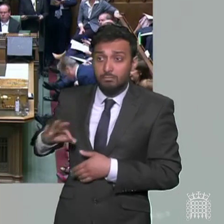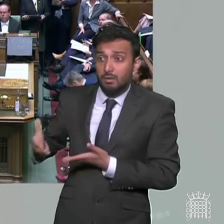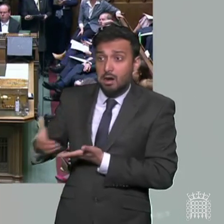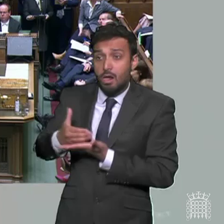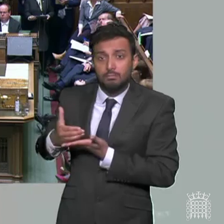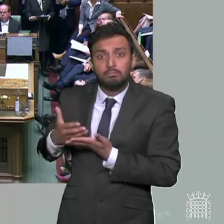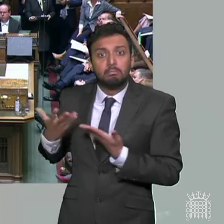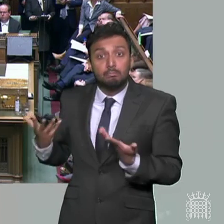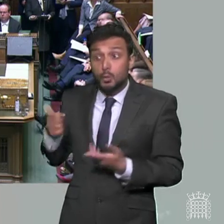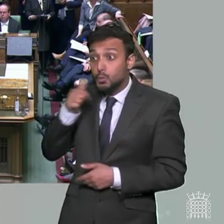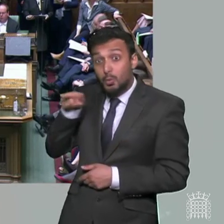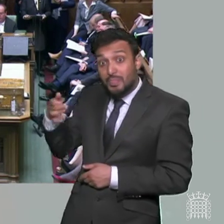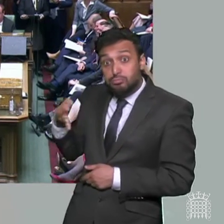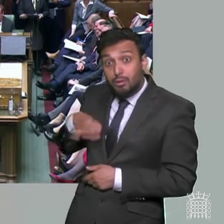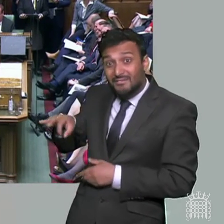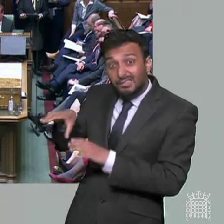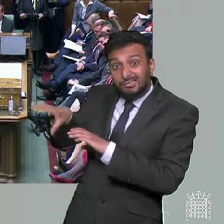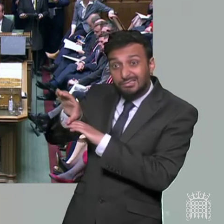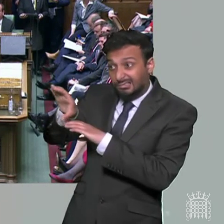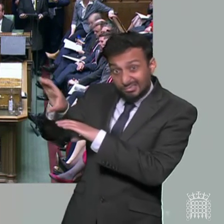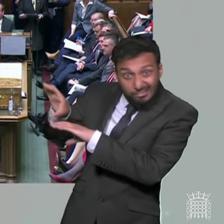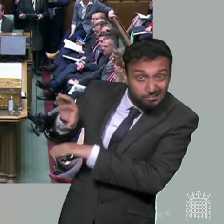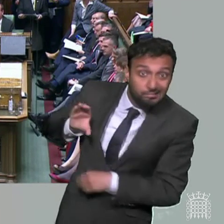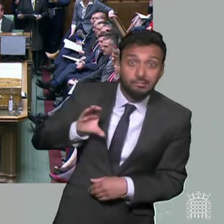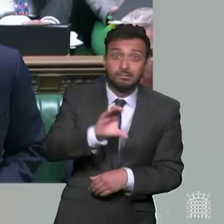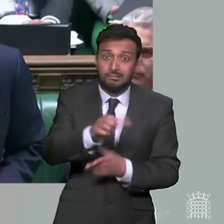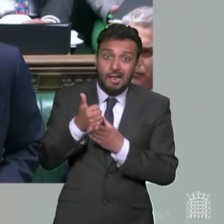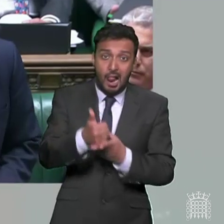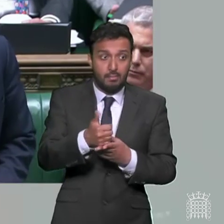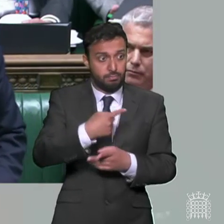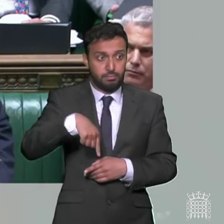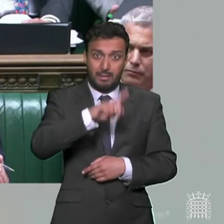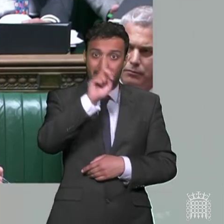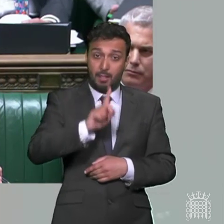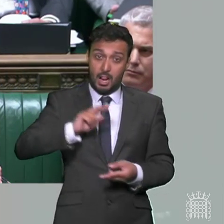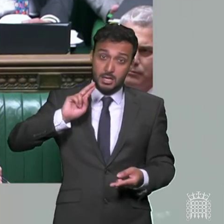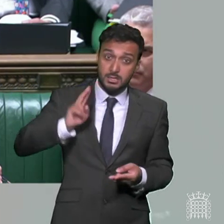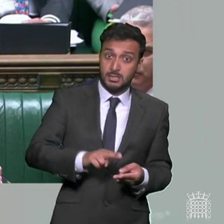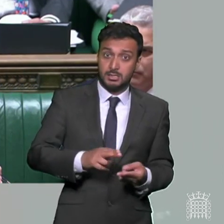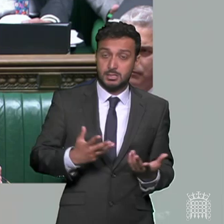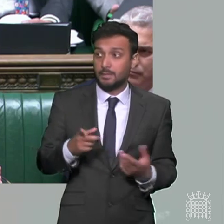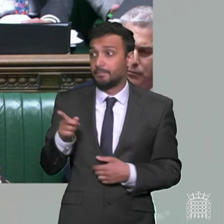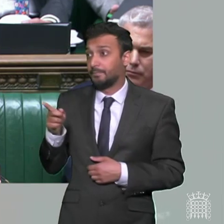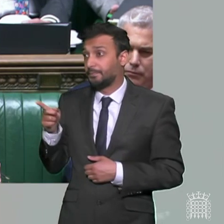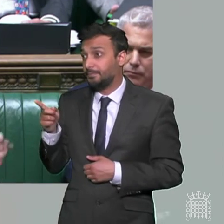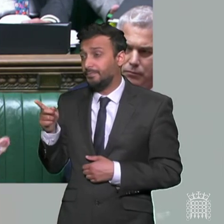There is nothing original about a Labour plan to tax business.